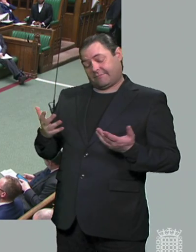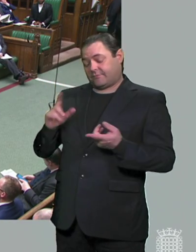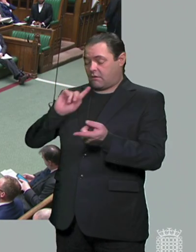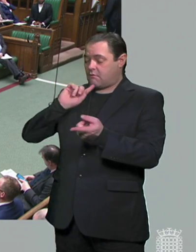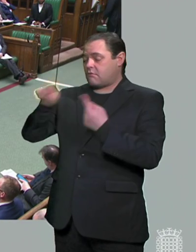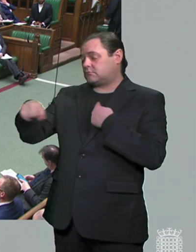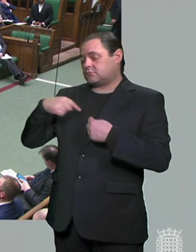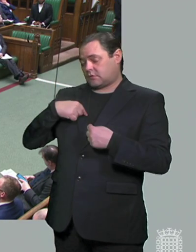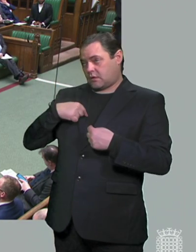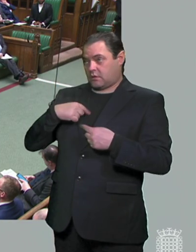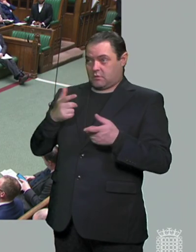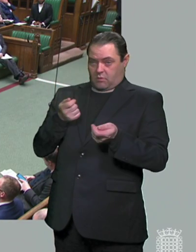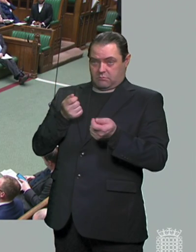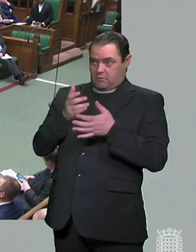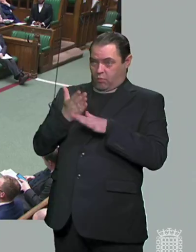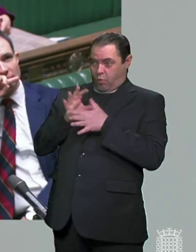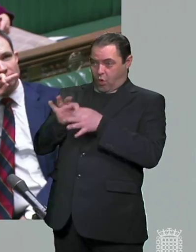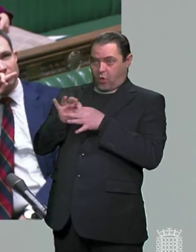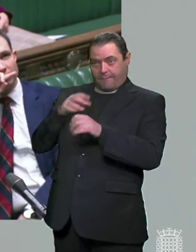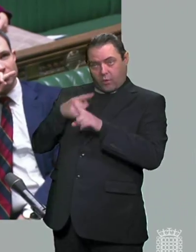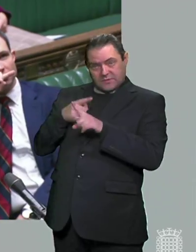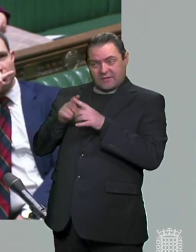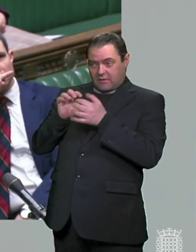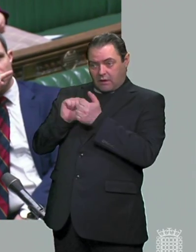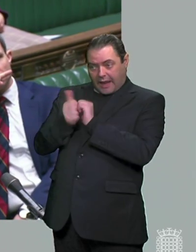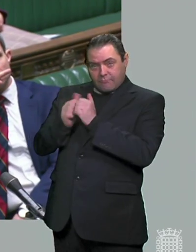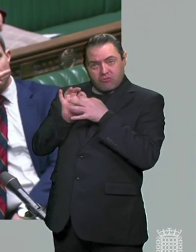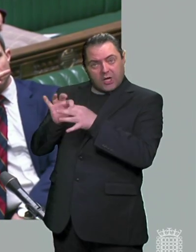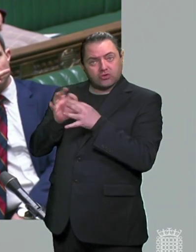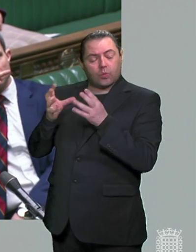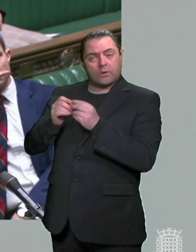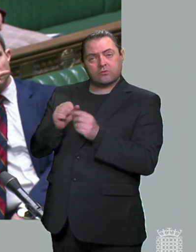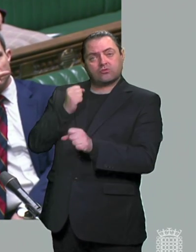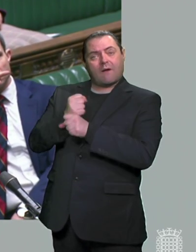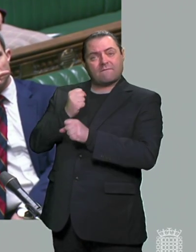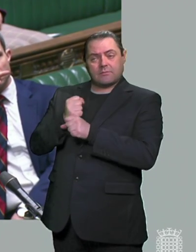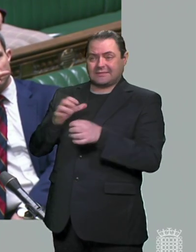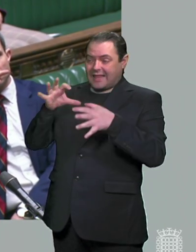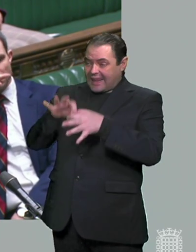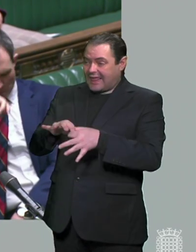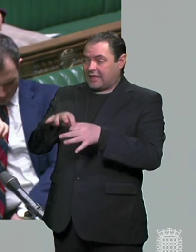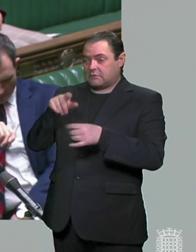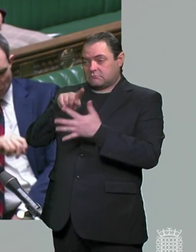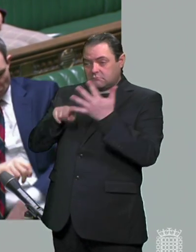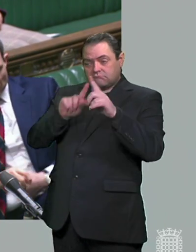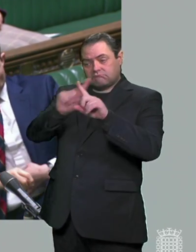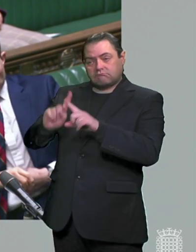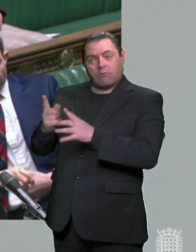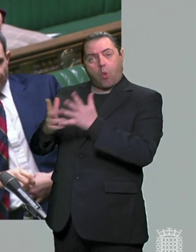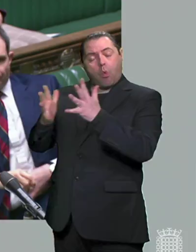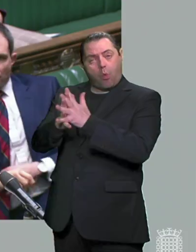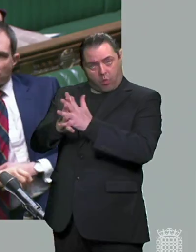We are working constructively and collaboratively with the Scottish Government on those retained EU laws.